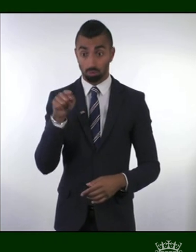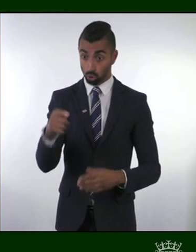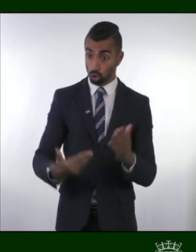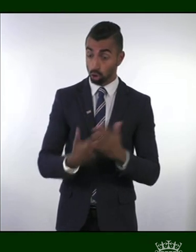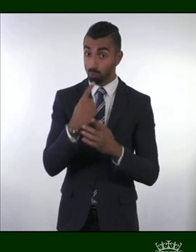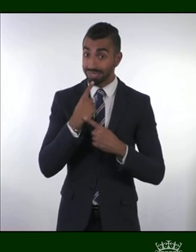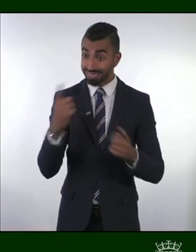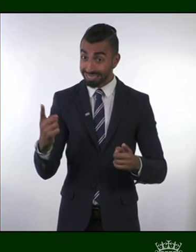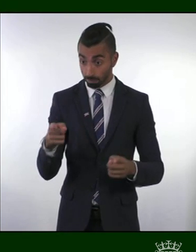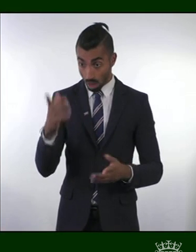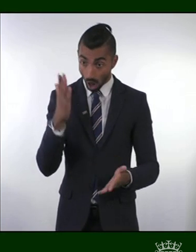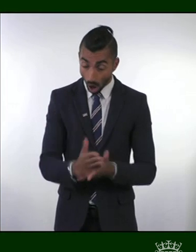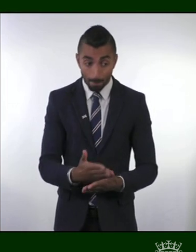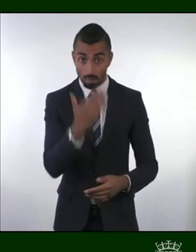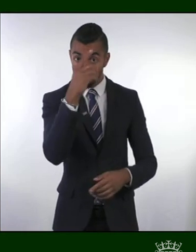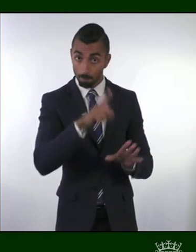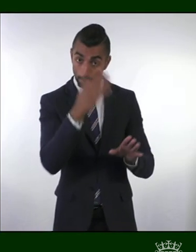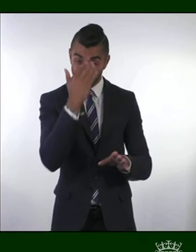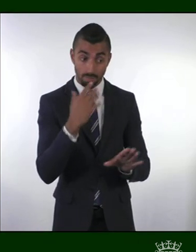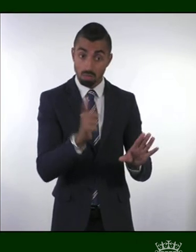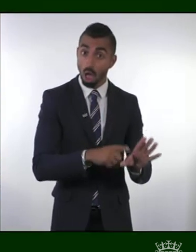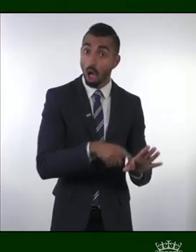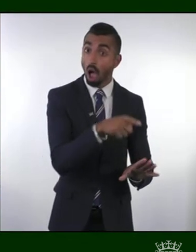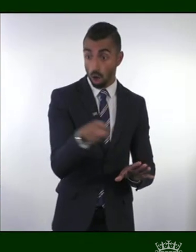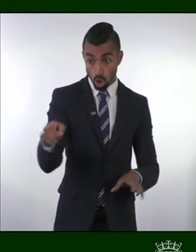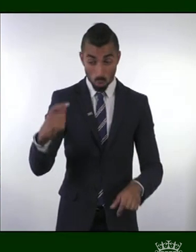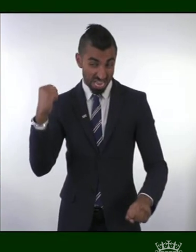If so, from which month will the guarantee apply?